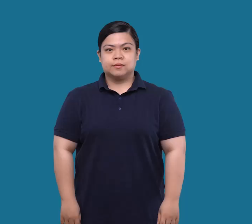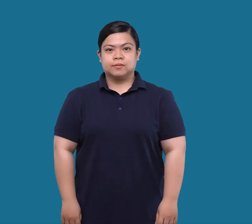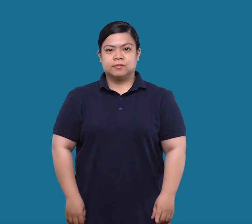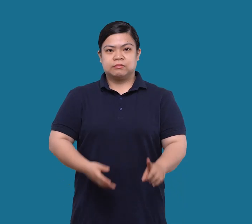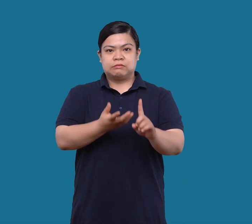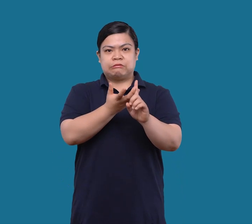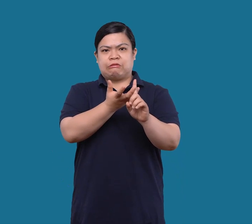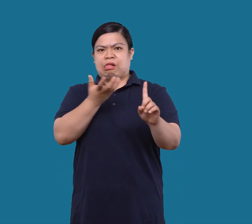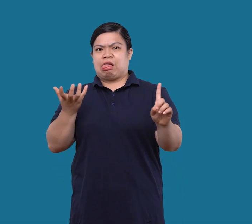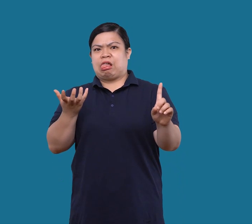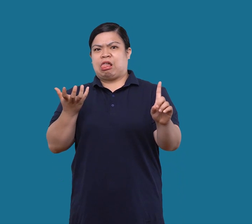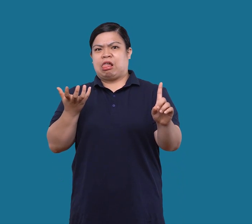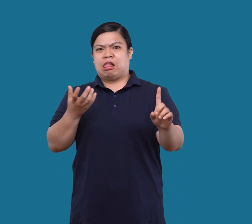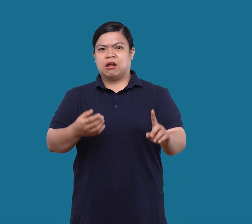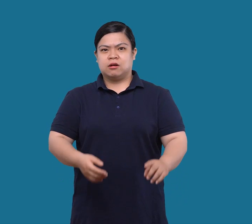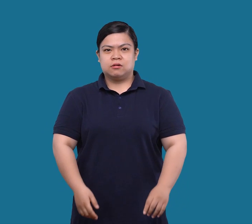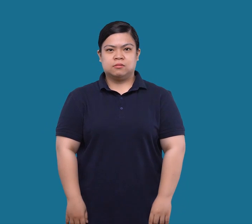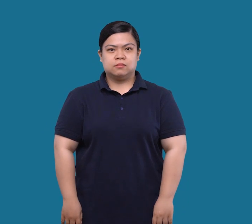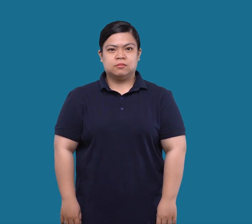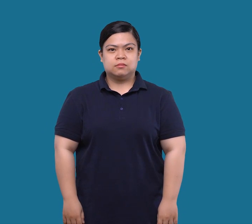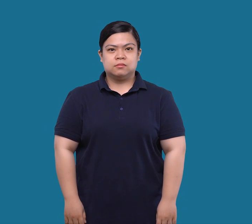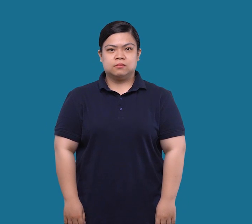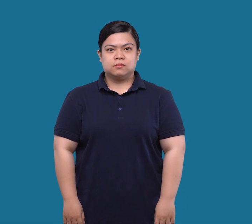tẩy chay